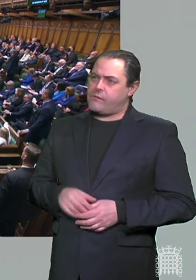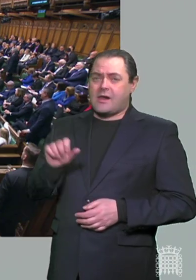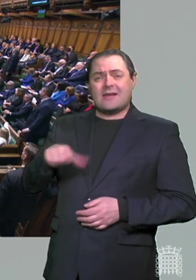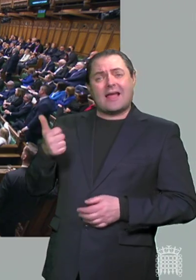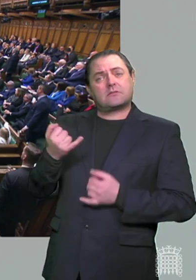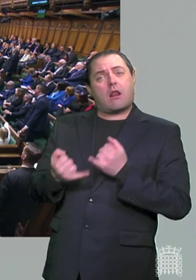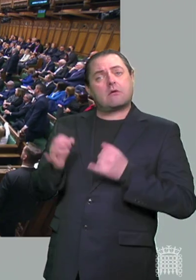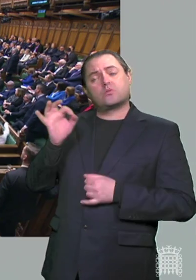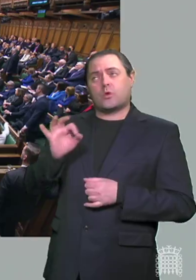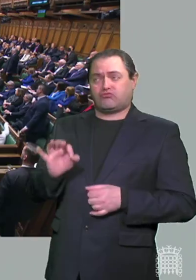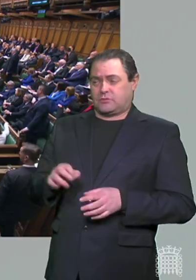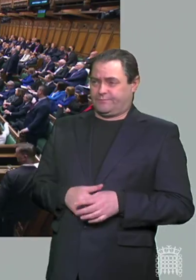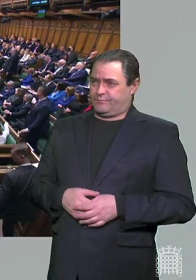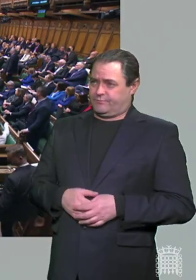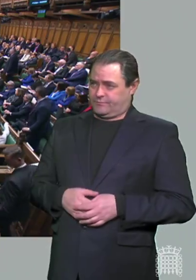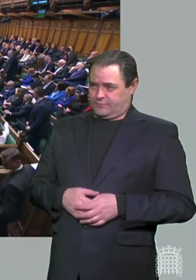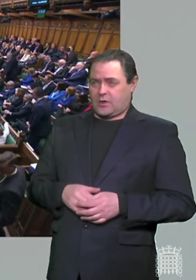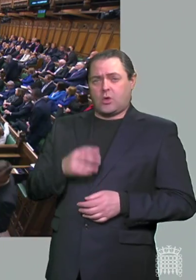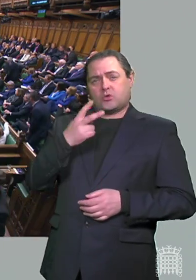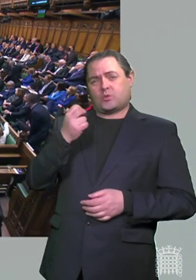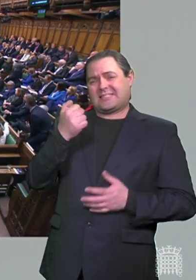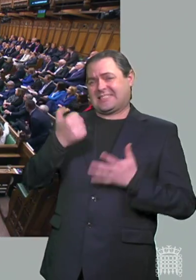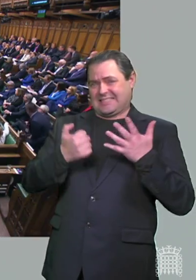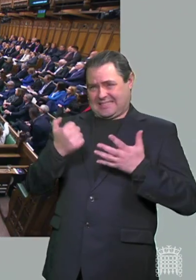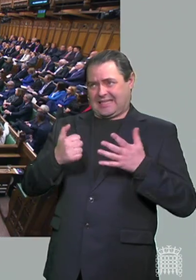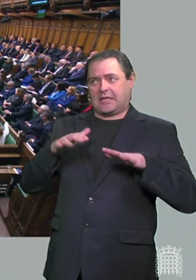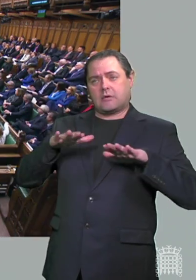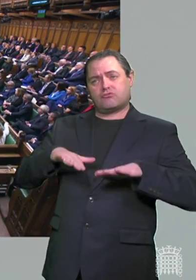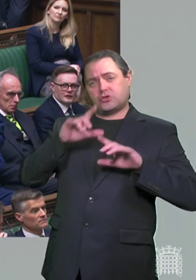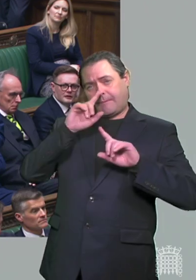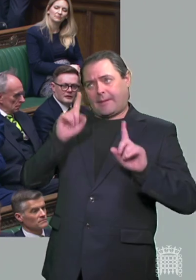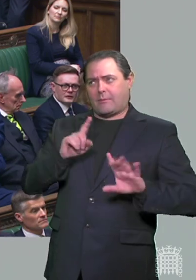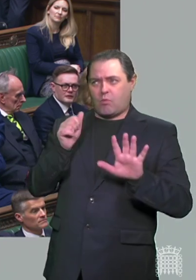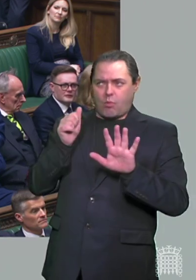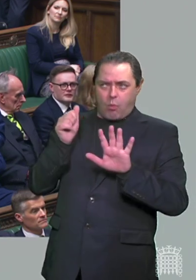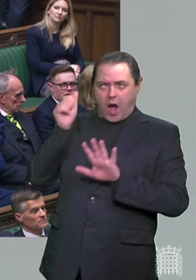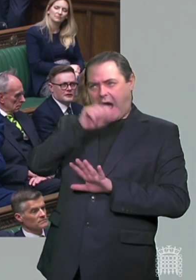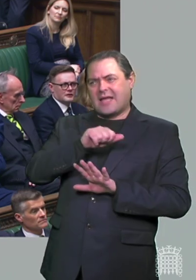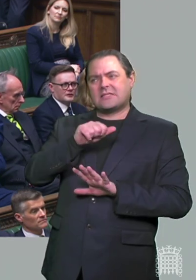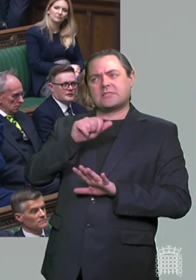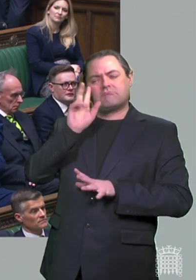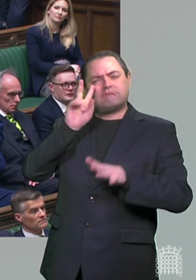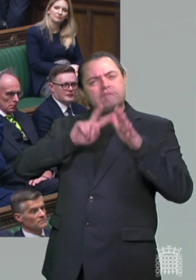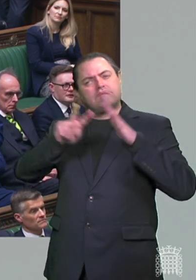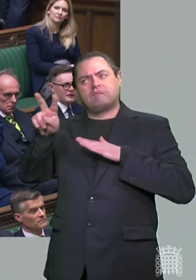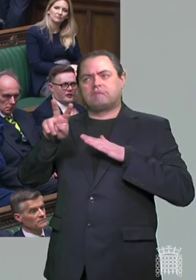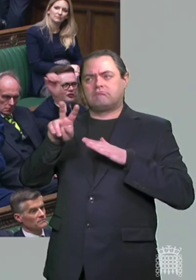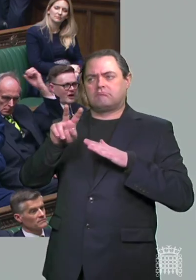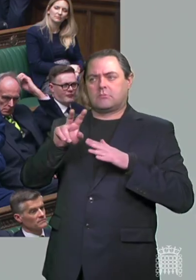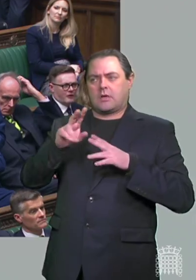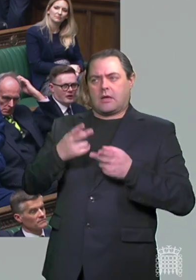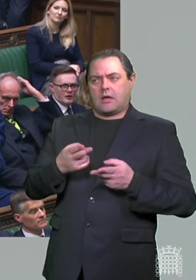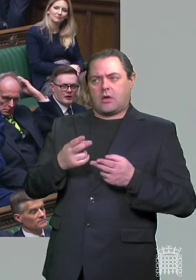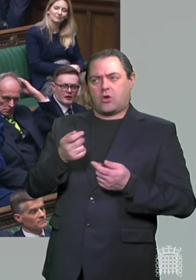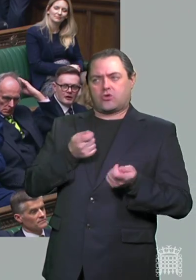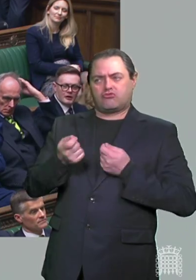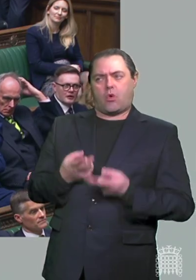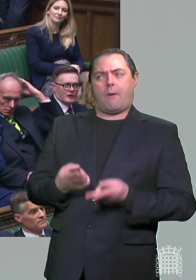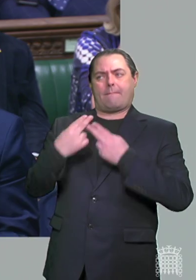In 2016, the British people had the wisdom and foresight to take back control from foreign lawmakers.